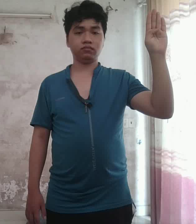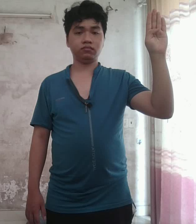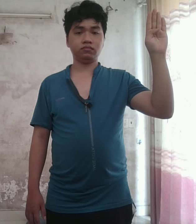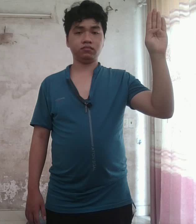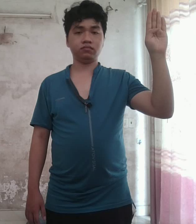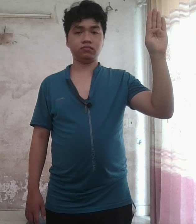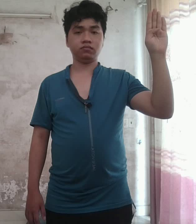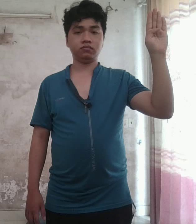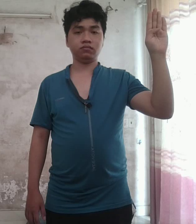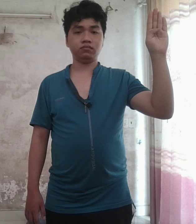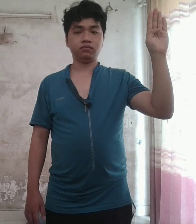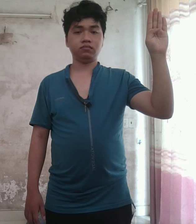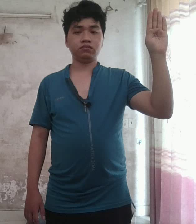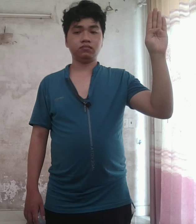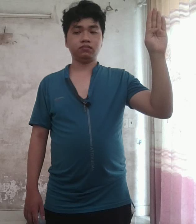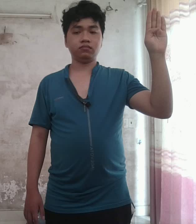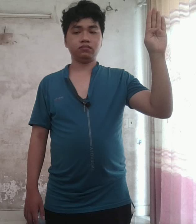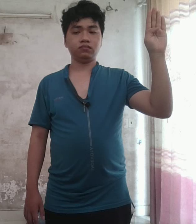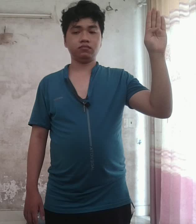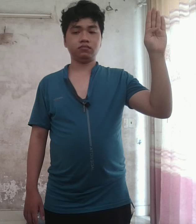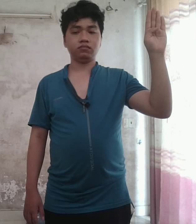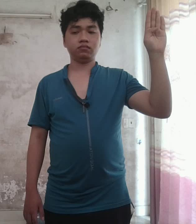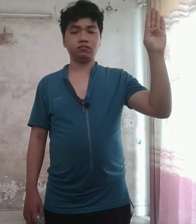b